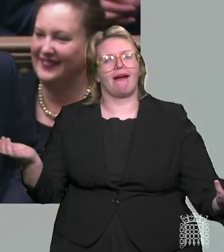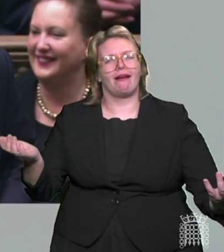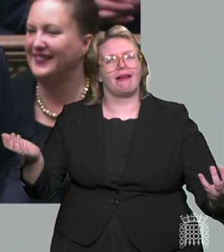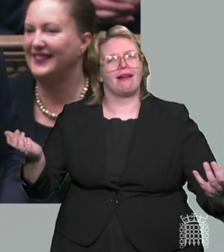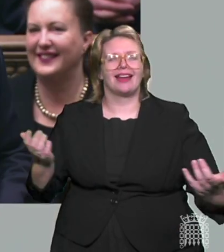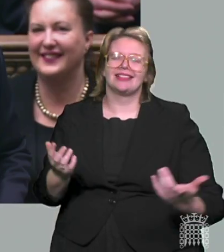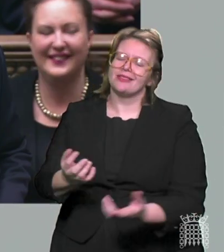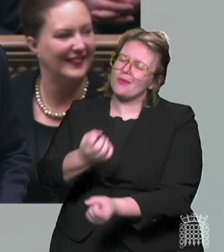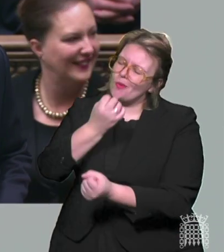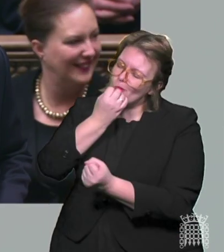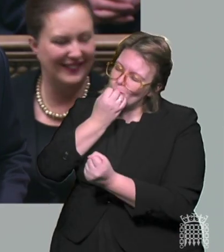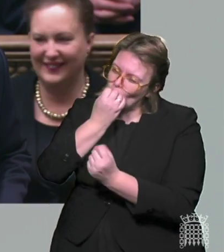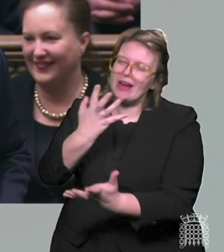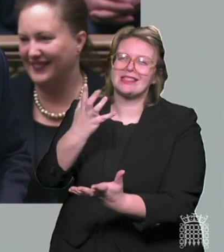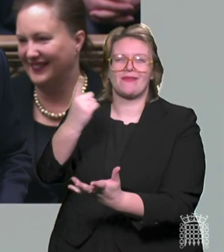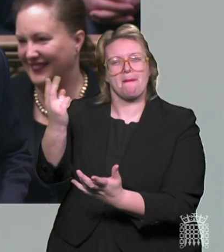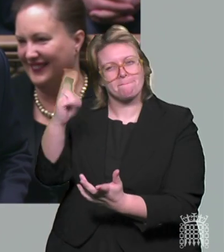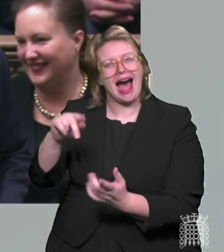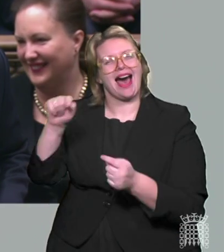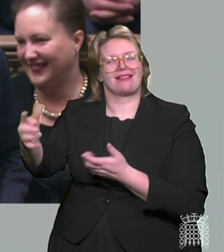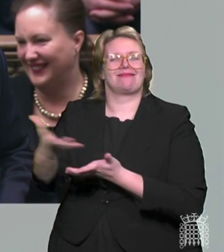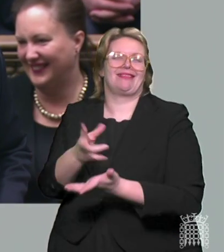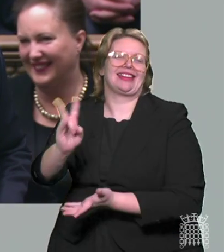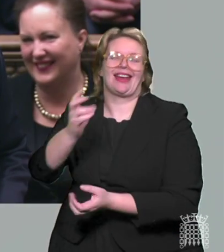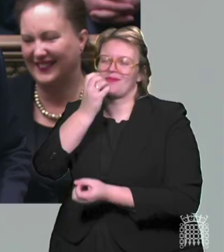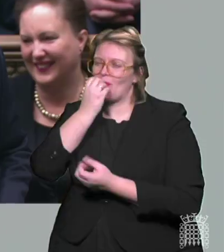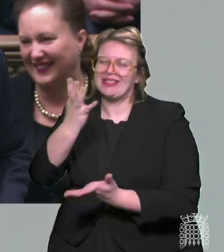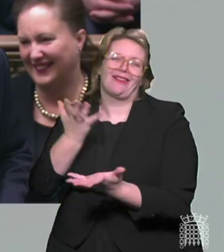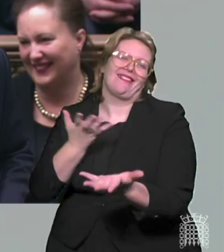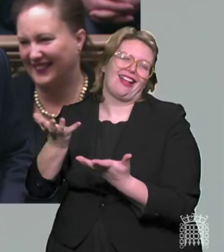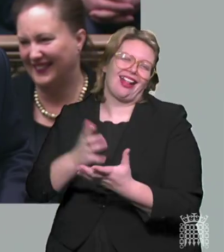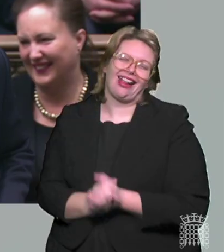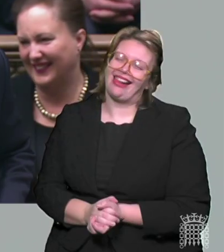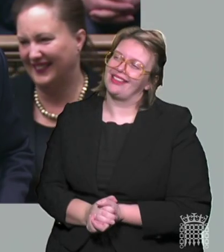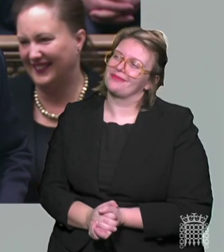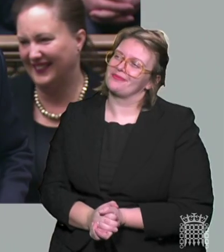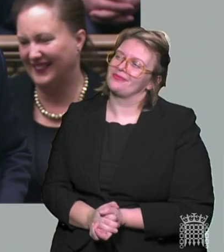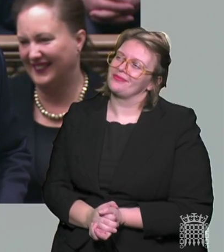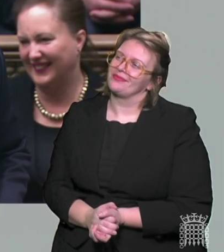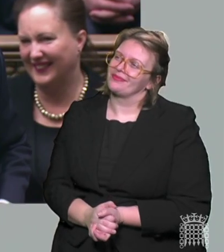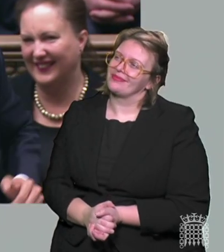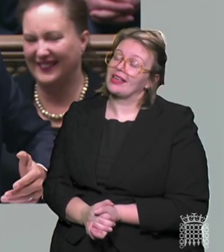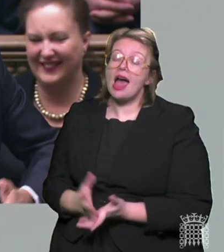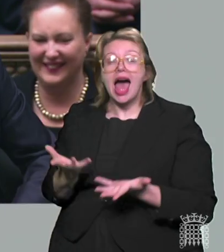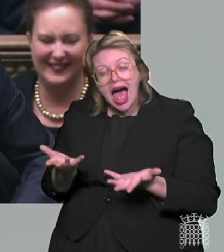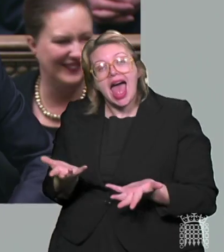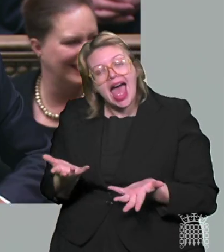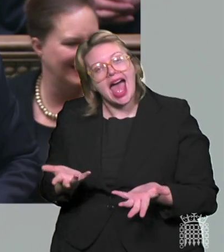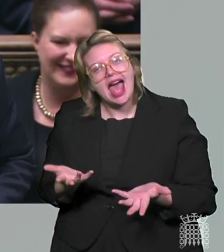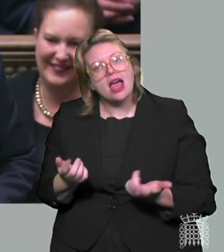Aah, it is wonderful to hear from the right honourable Gentleman and lovely to see him in his place.